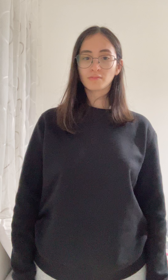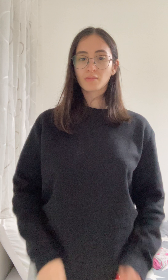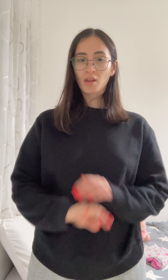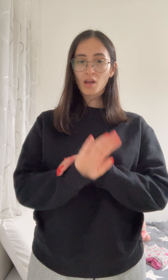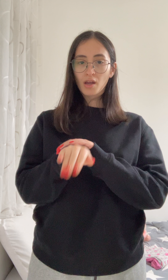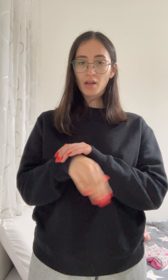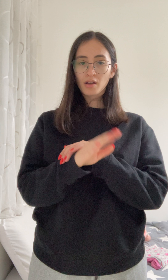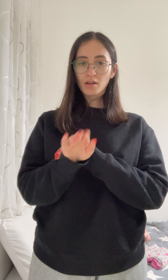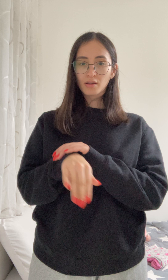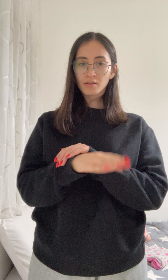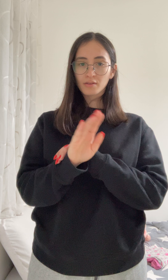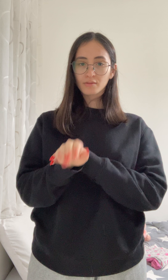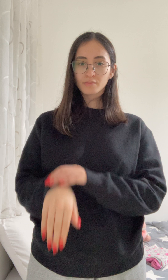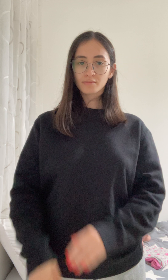ריק